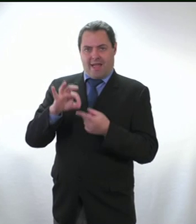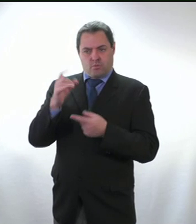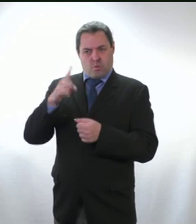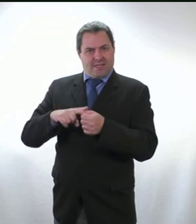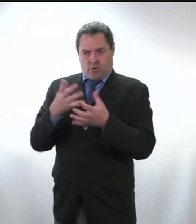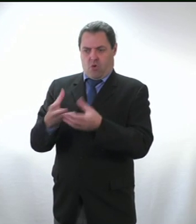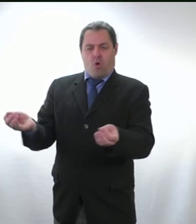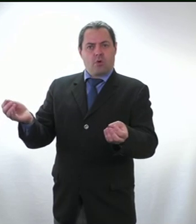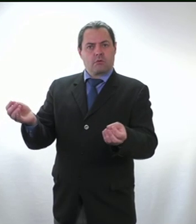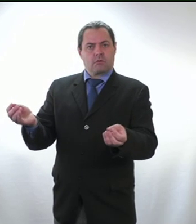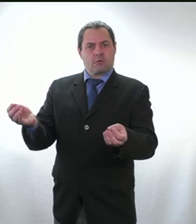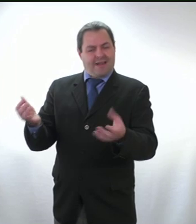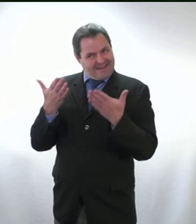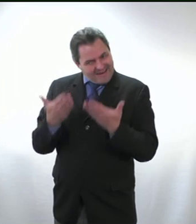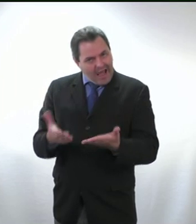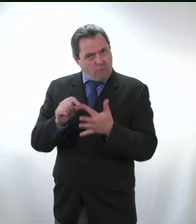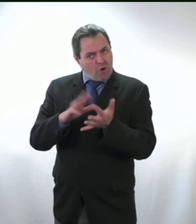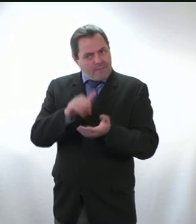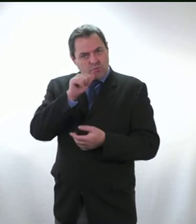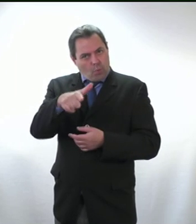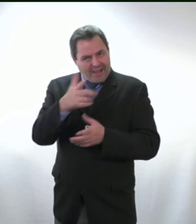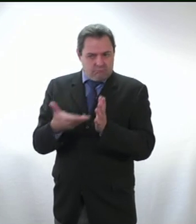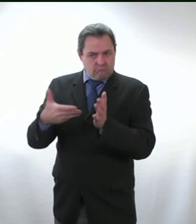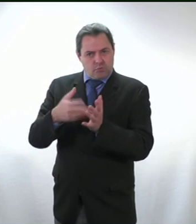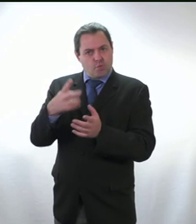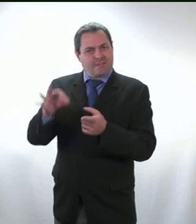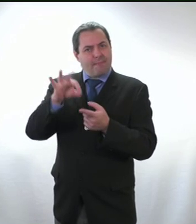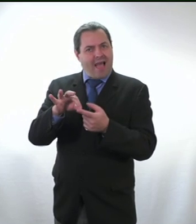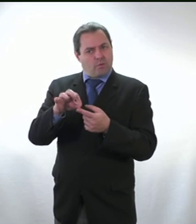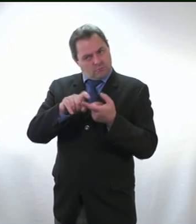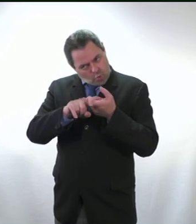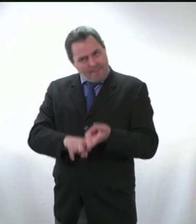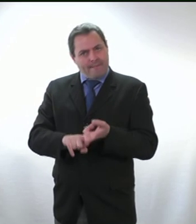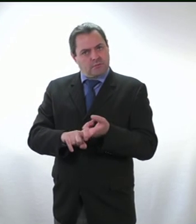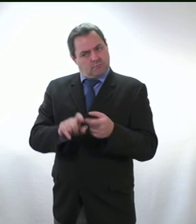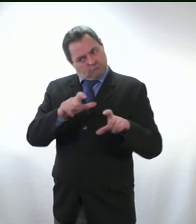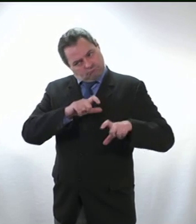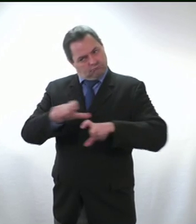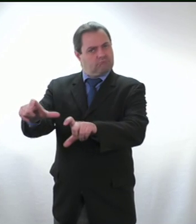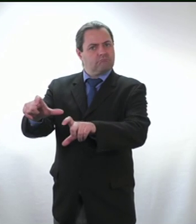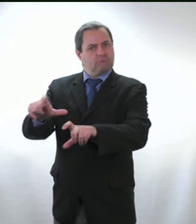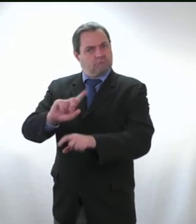Will the Prime Minister now commit to making the £20 uplift to universal credit permanent?